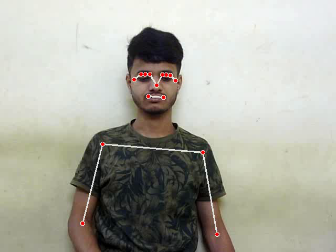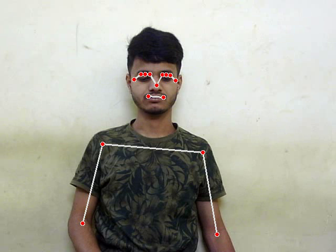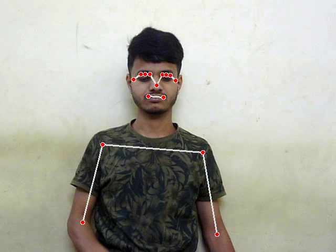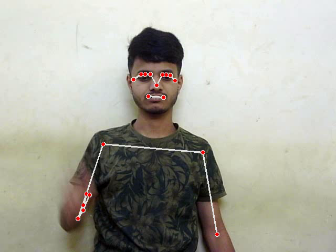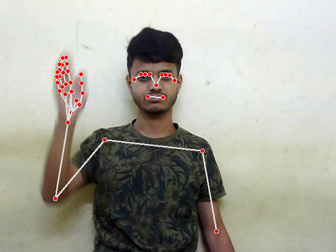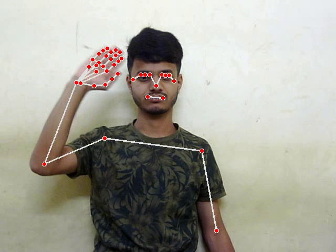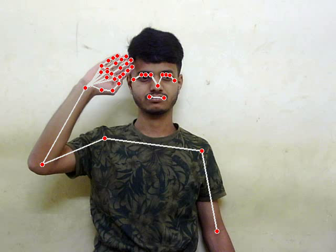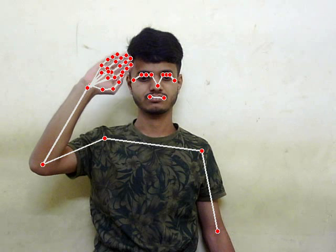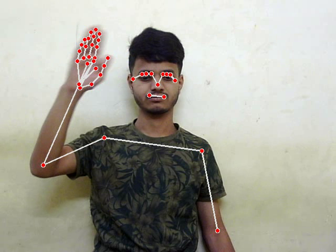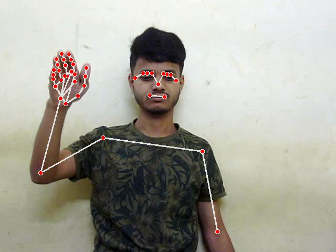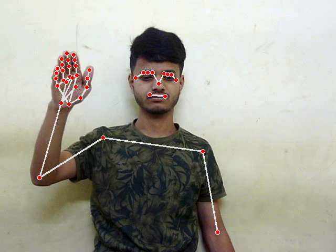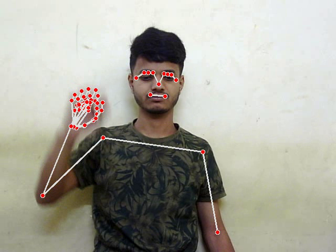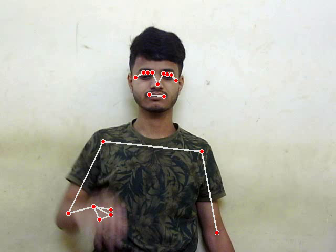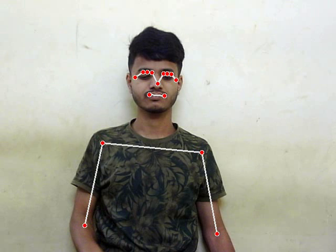hello